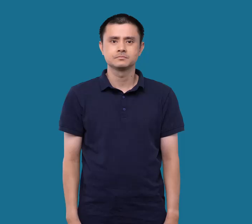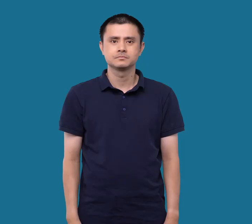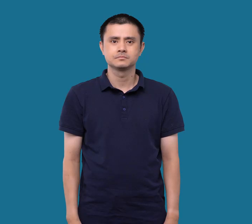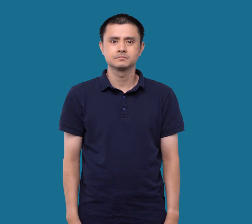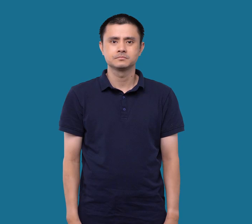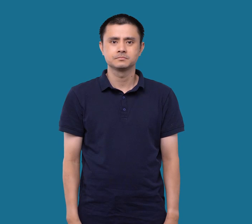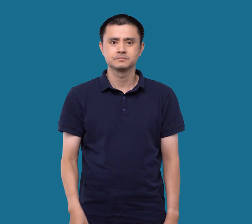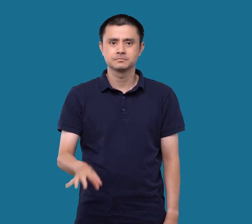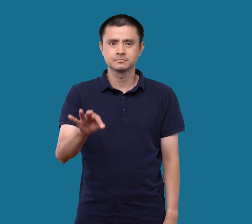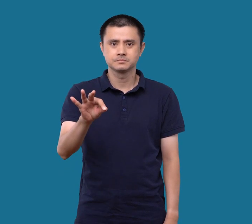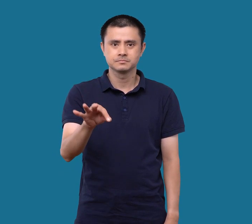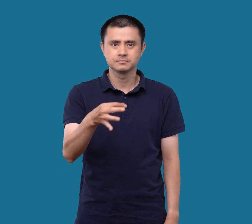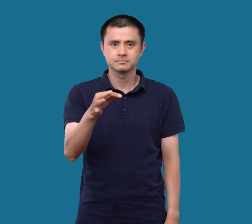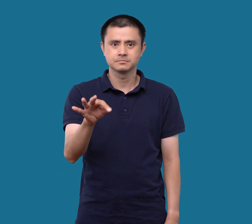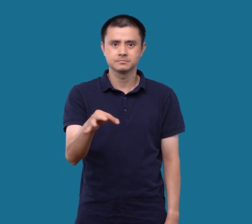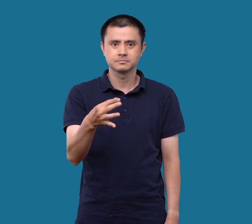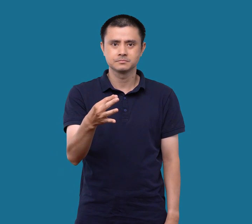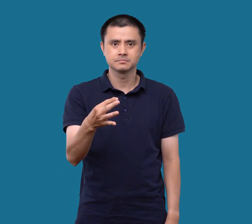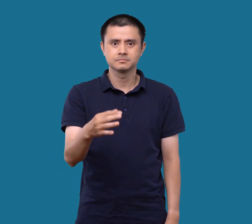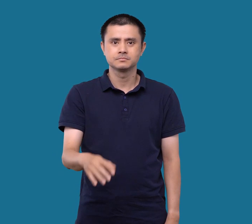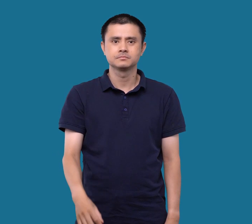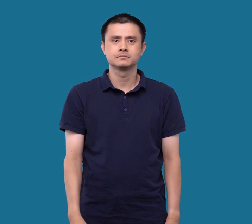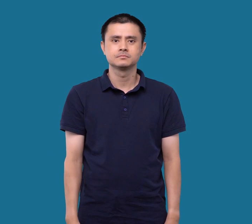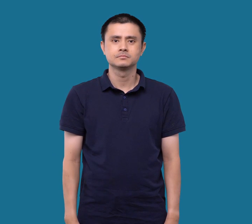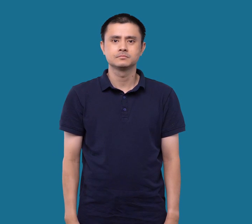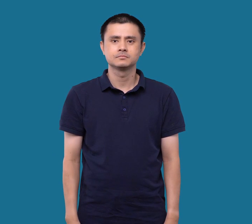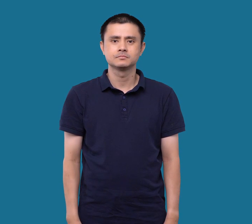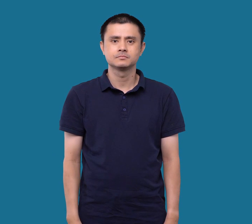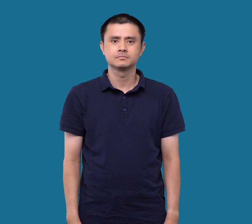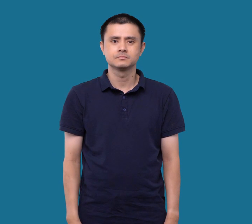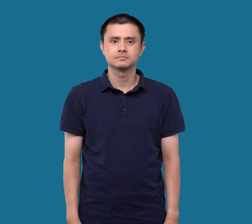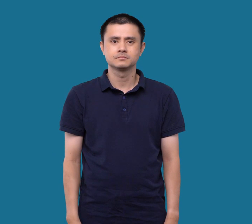kim